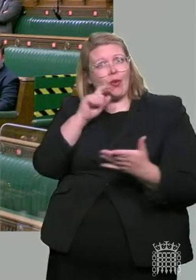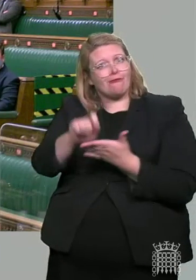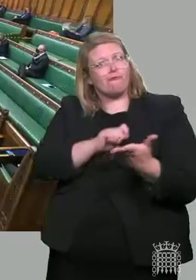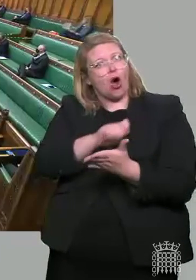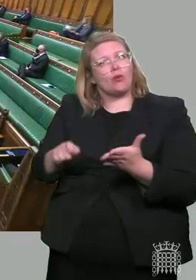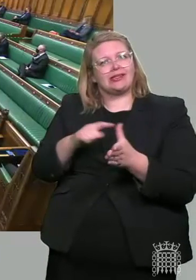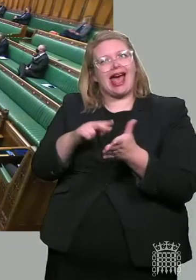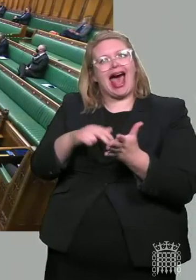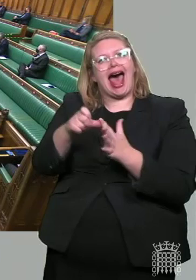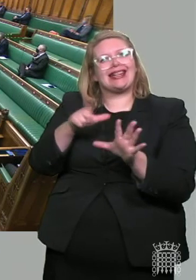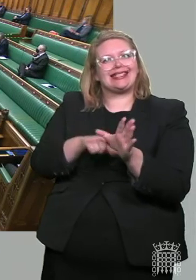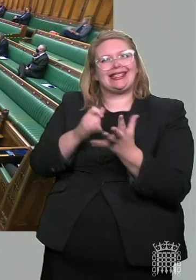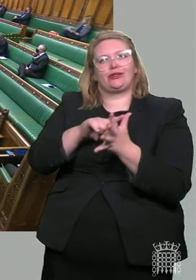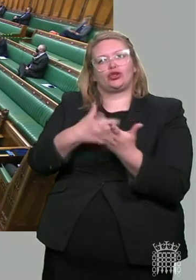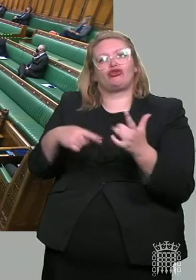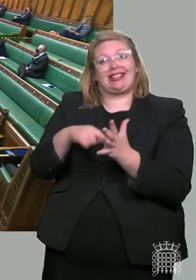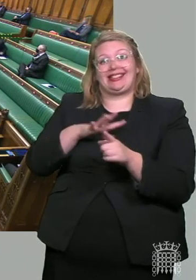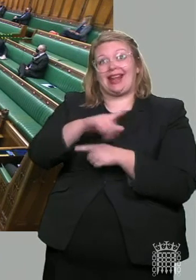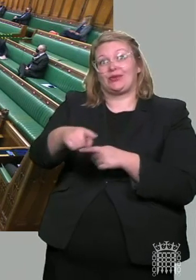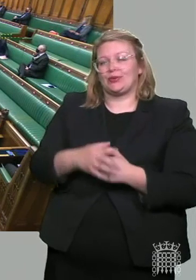Let us go to Liz Saville Roberts.